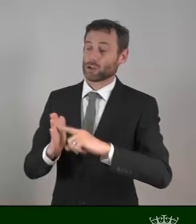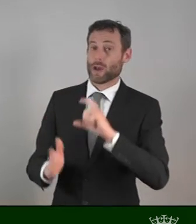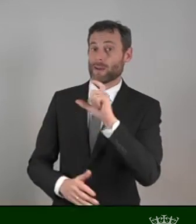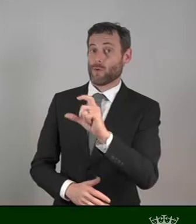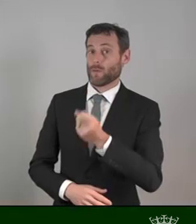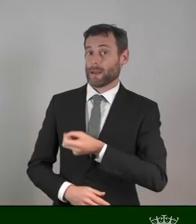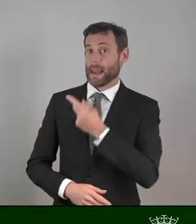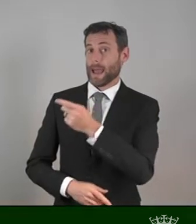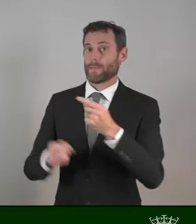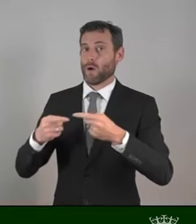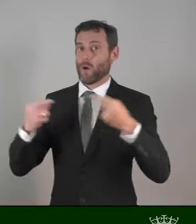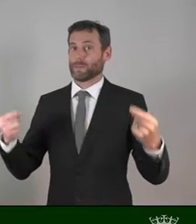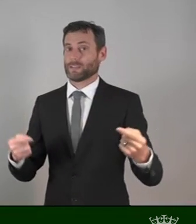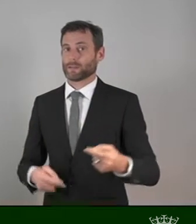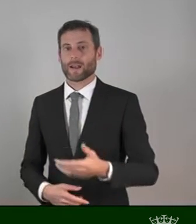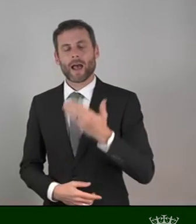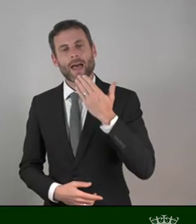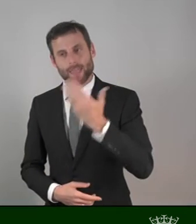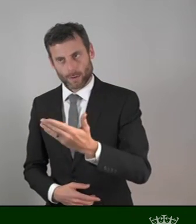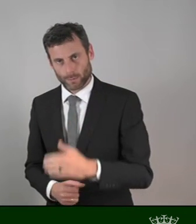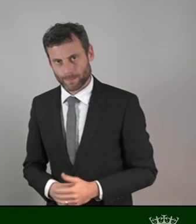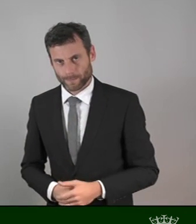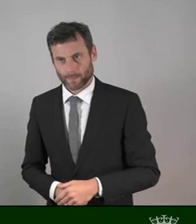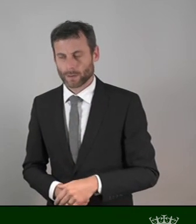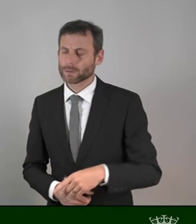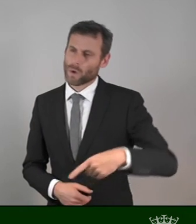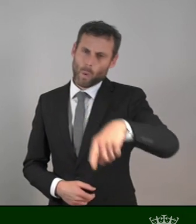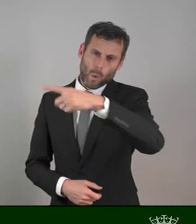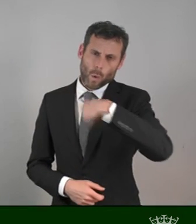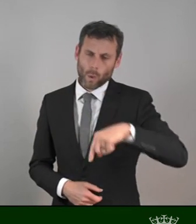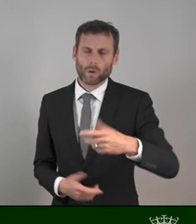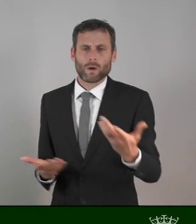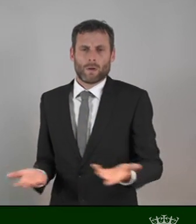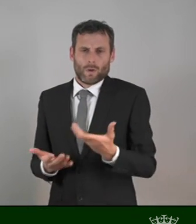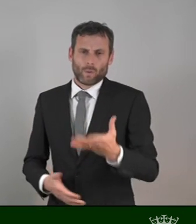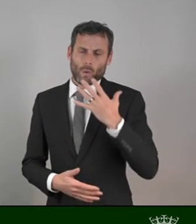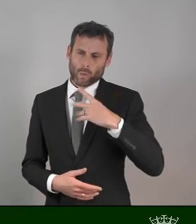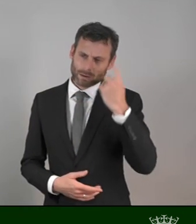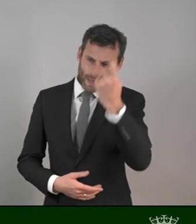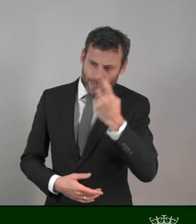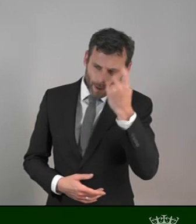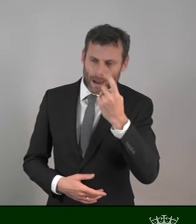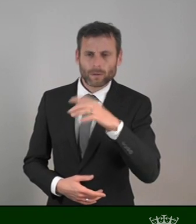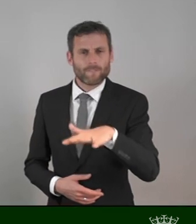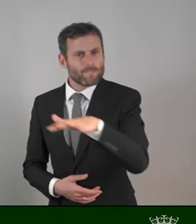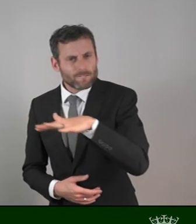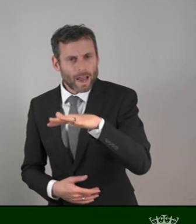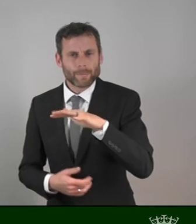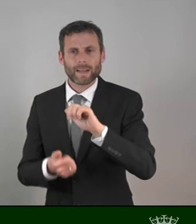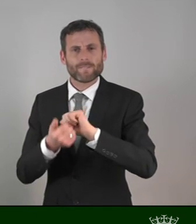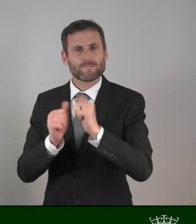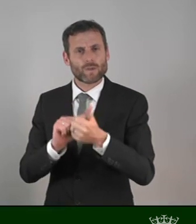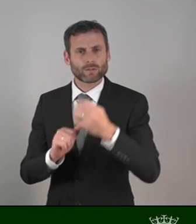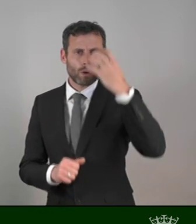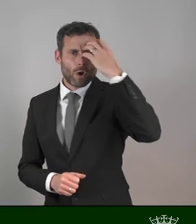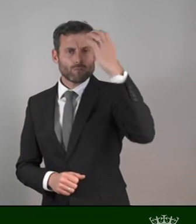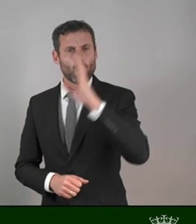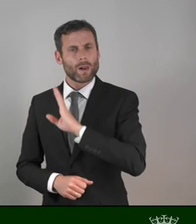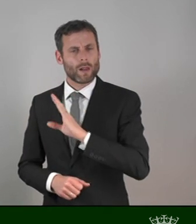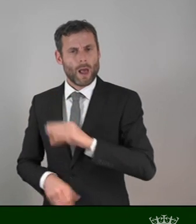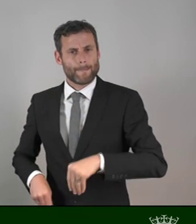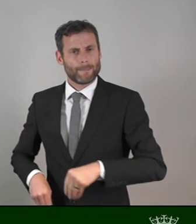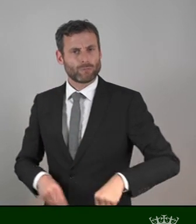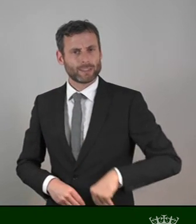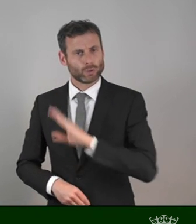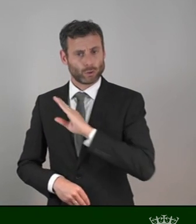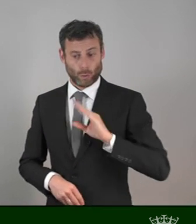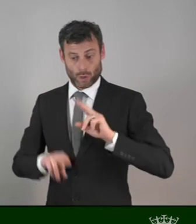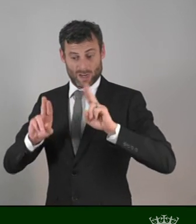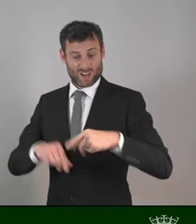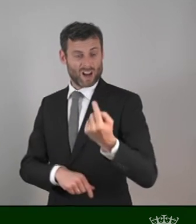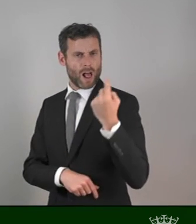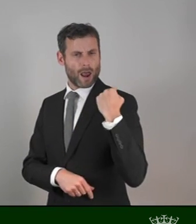I am sure that the whole House will want to send our thoughts to the family and friends of the Royal Marines soldier who sadly died in a training incident earlier this week.